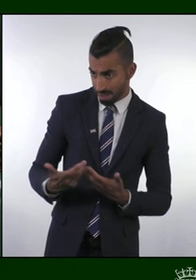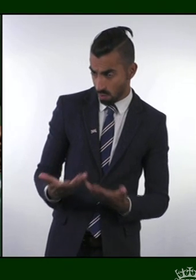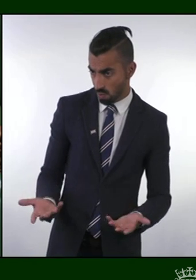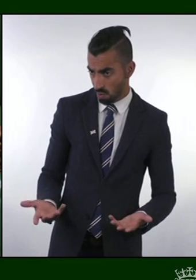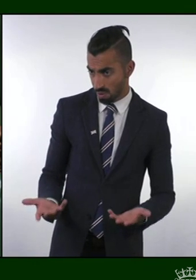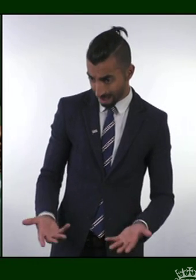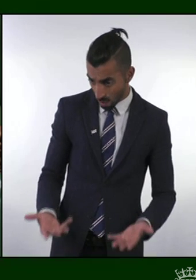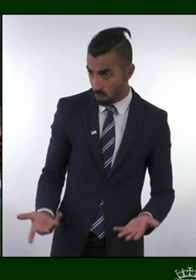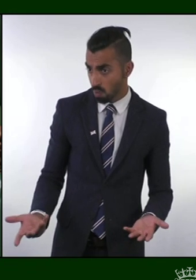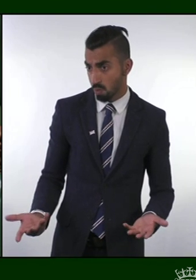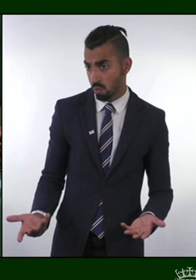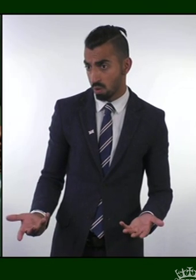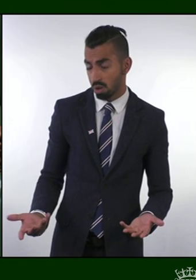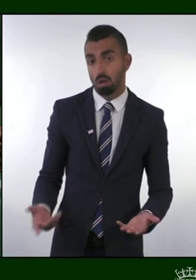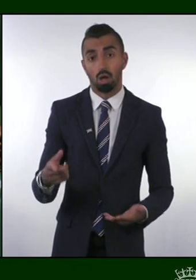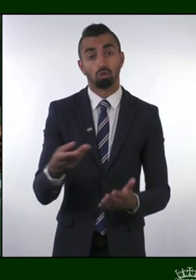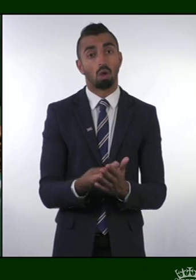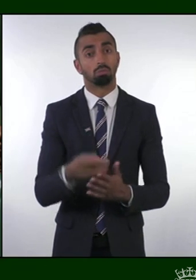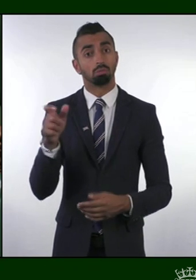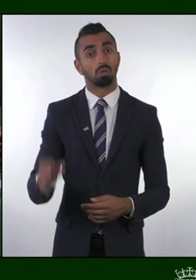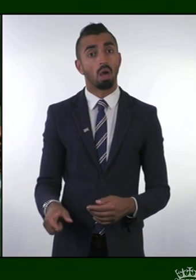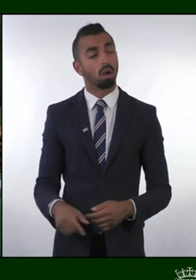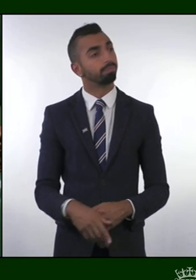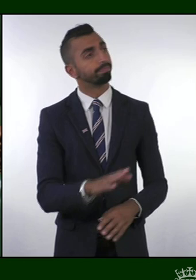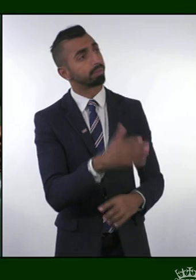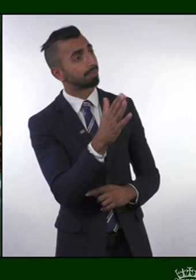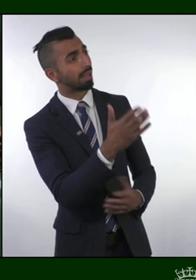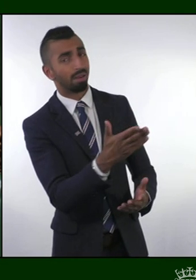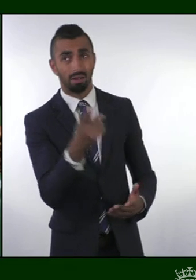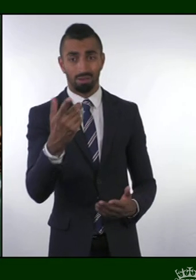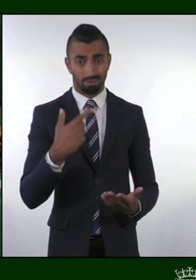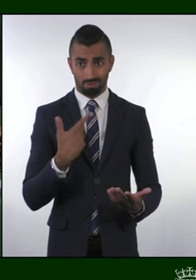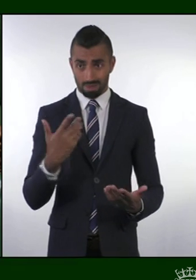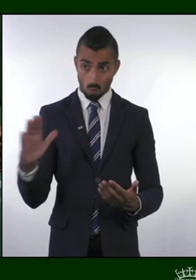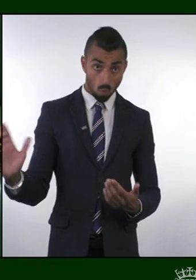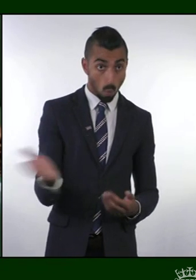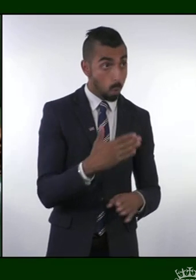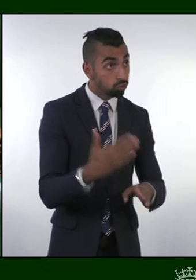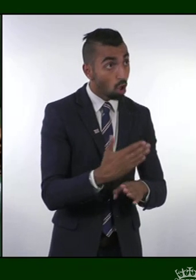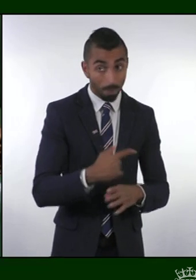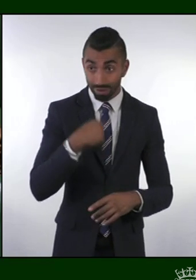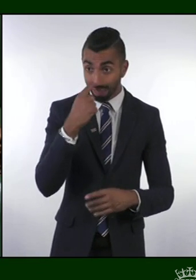It is a tragic fact that what we have done to our economy over the past few months means that there will be job losses.